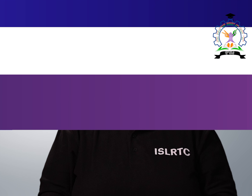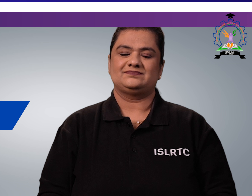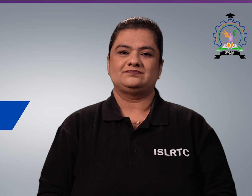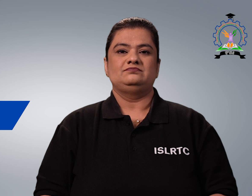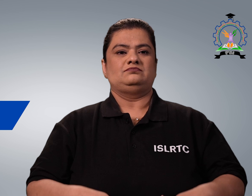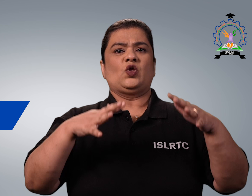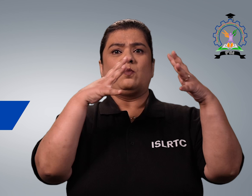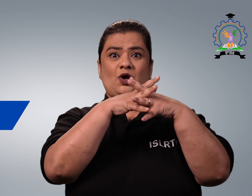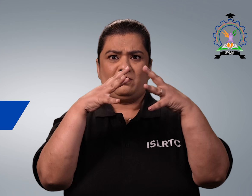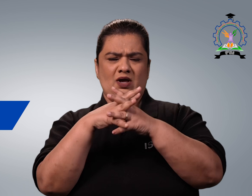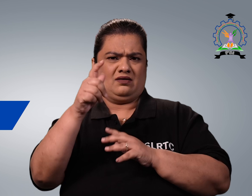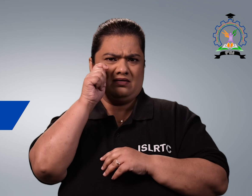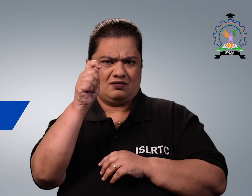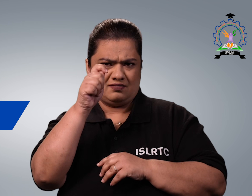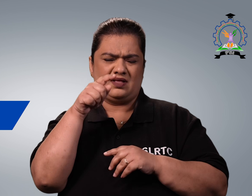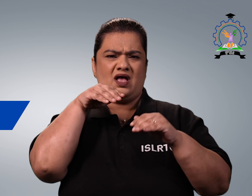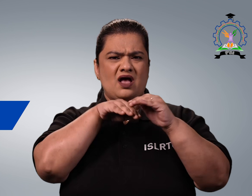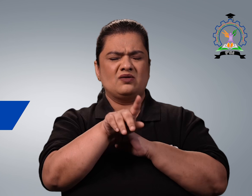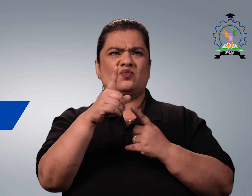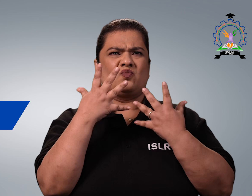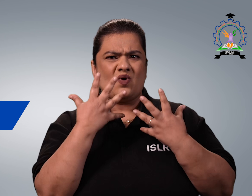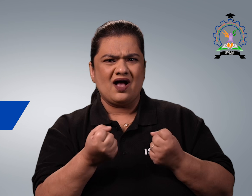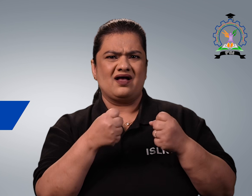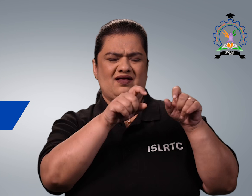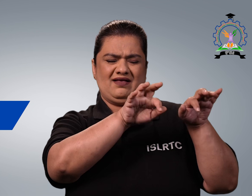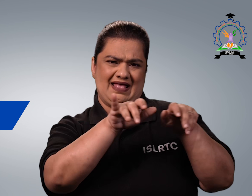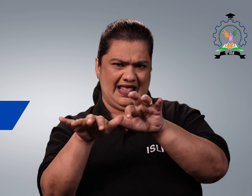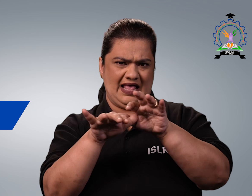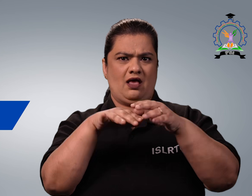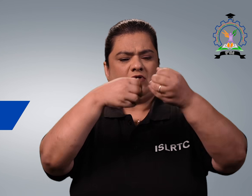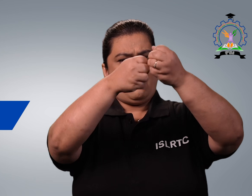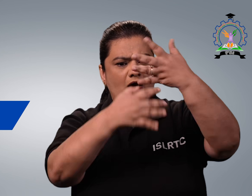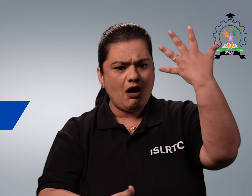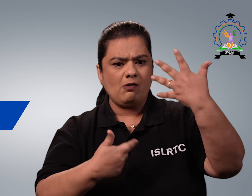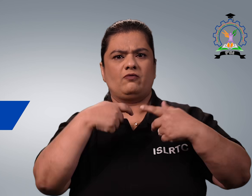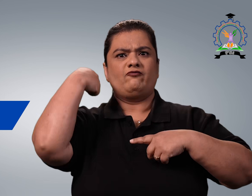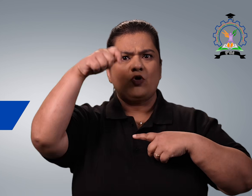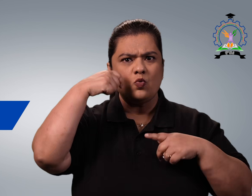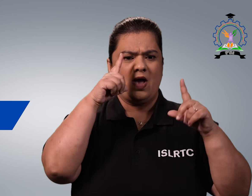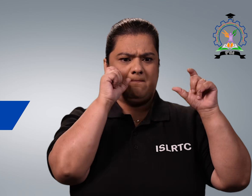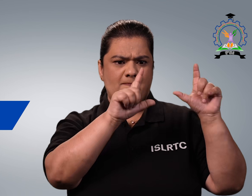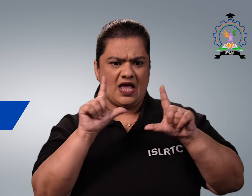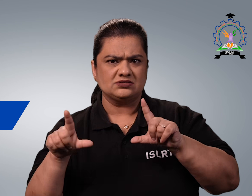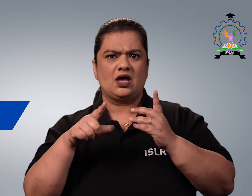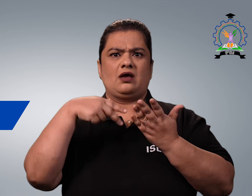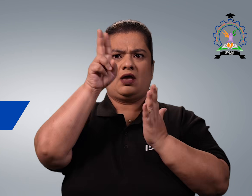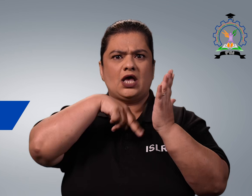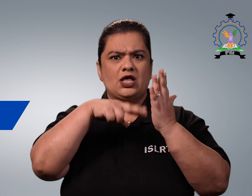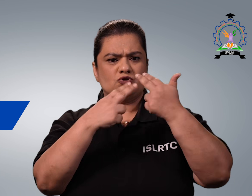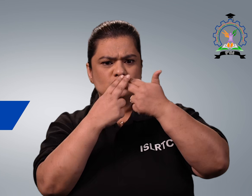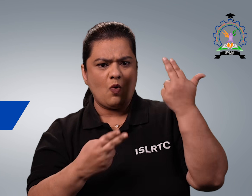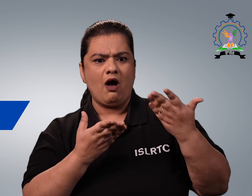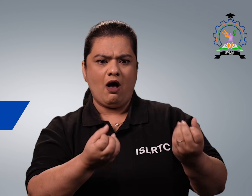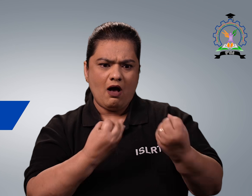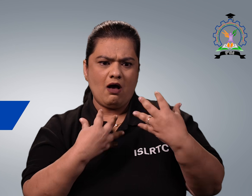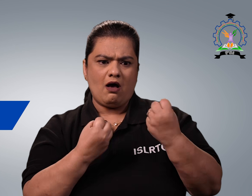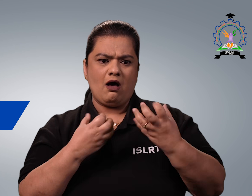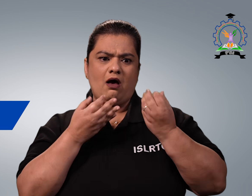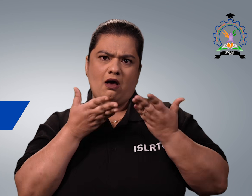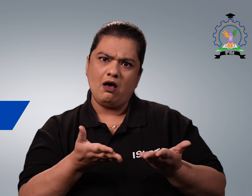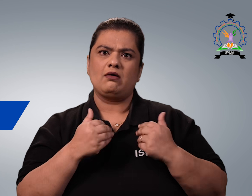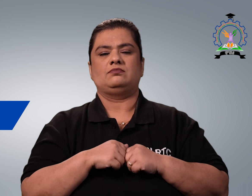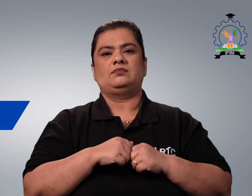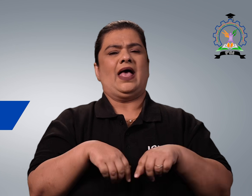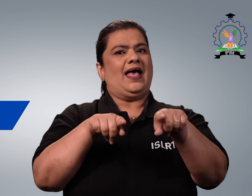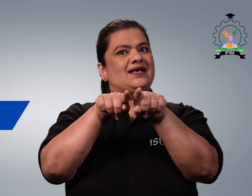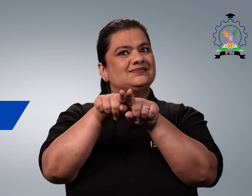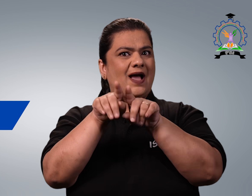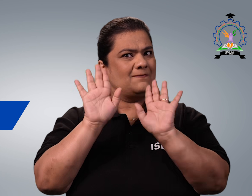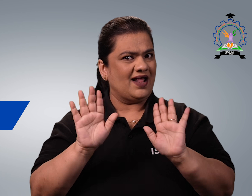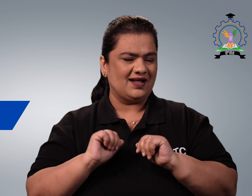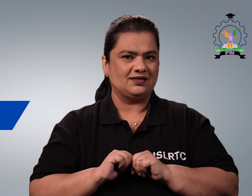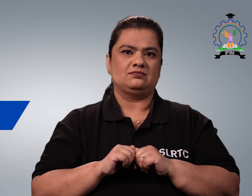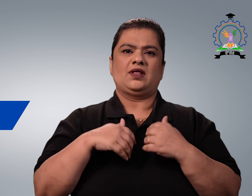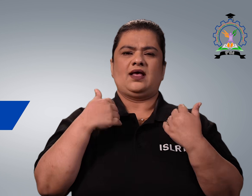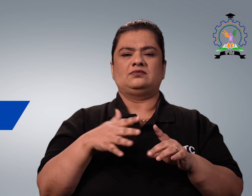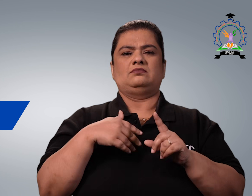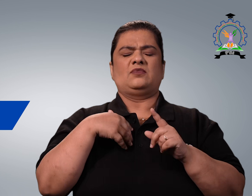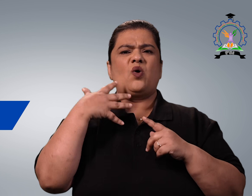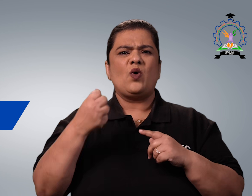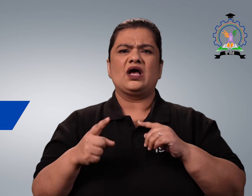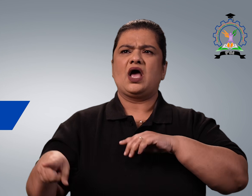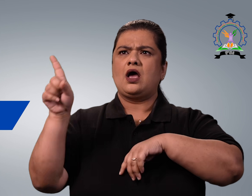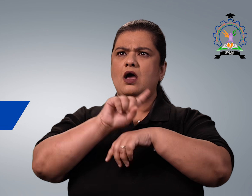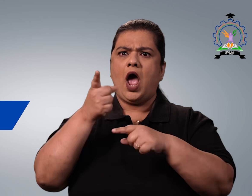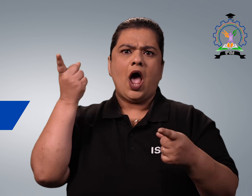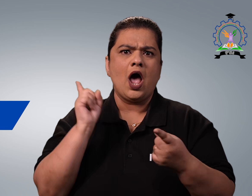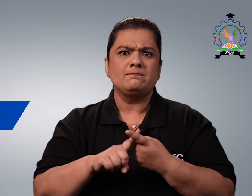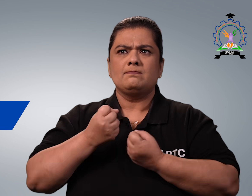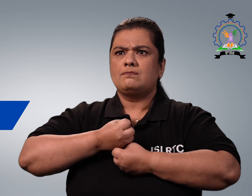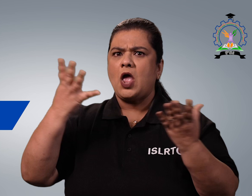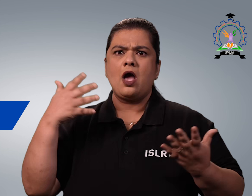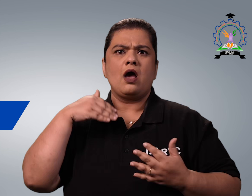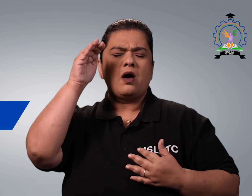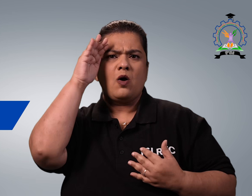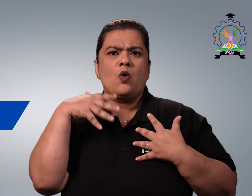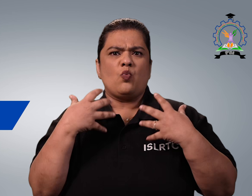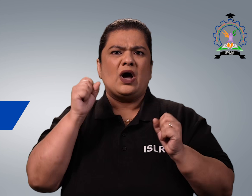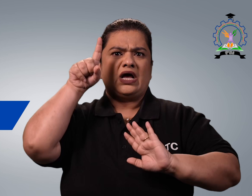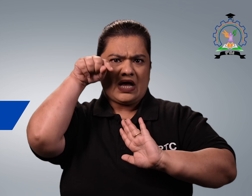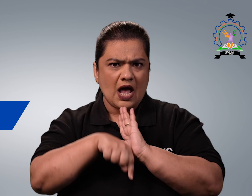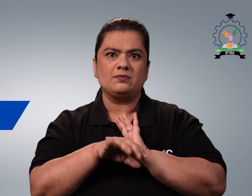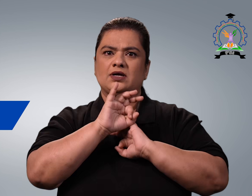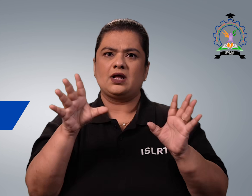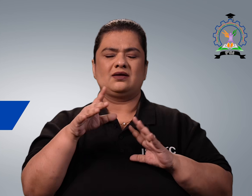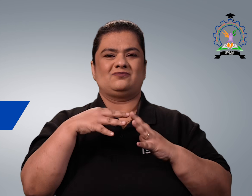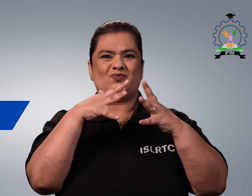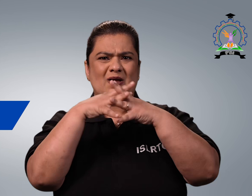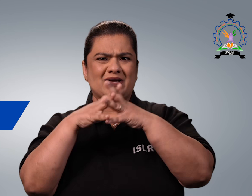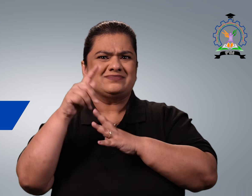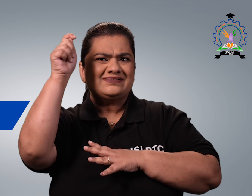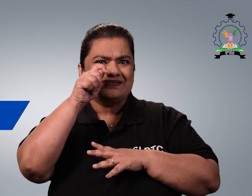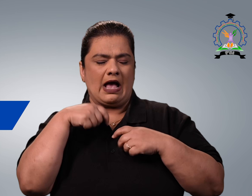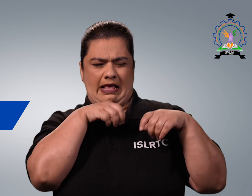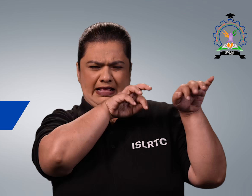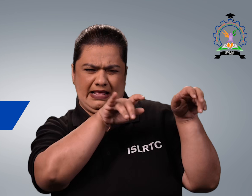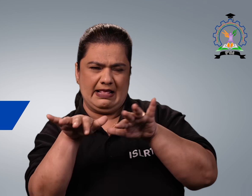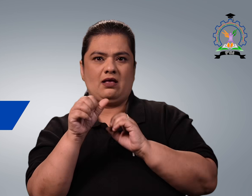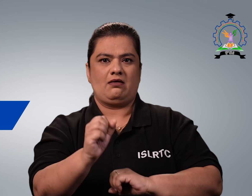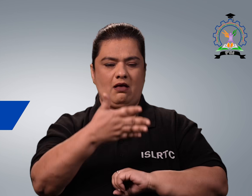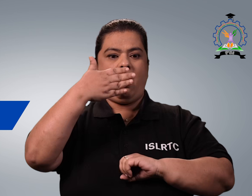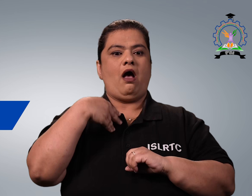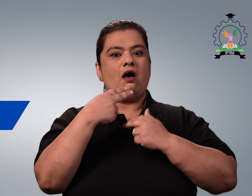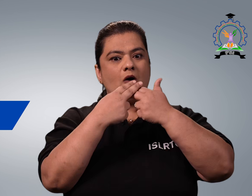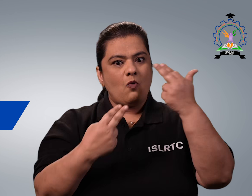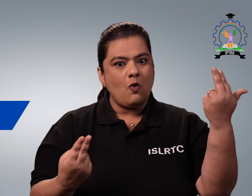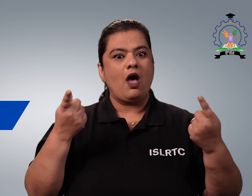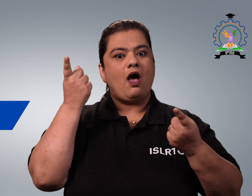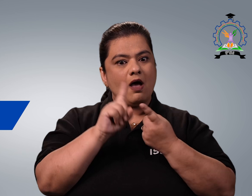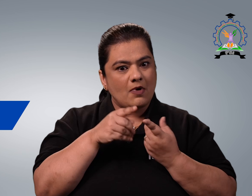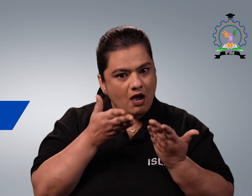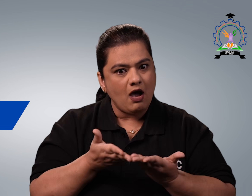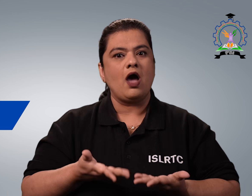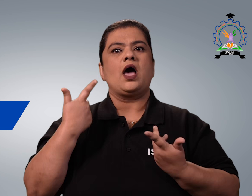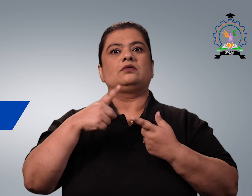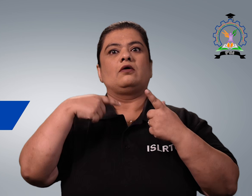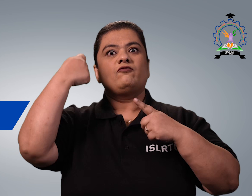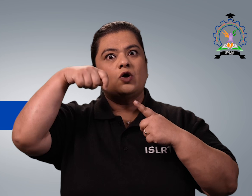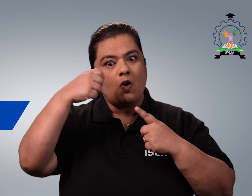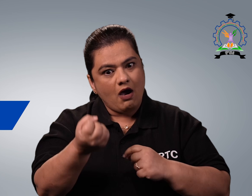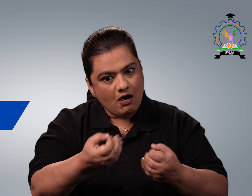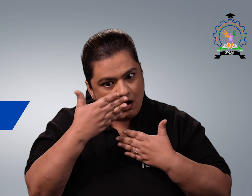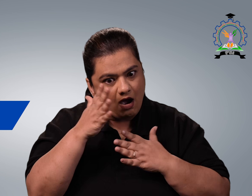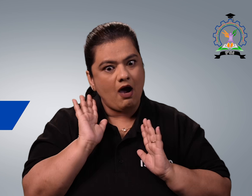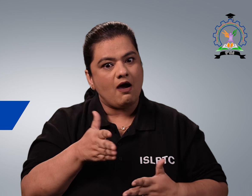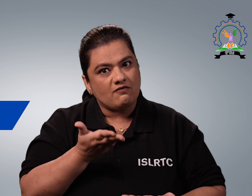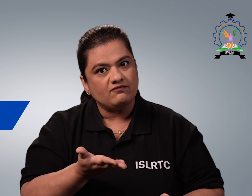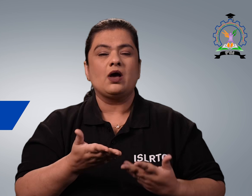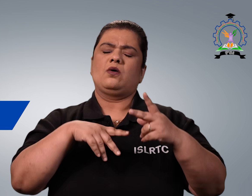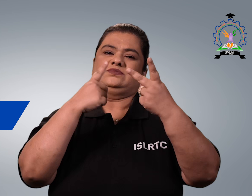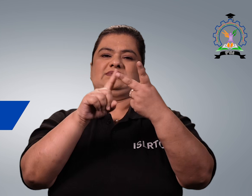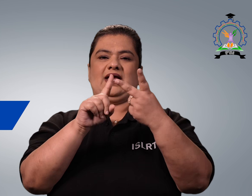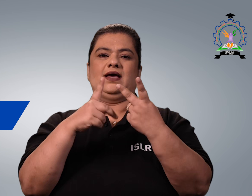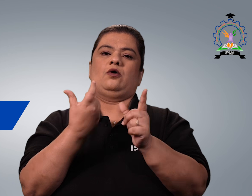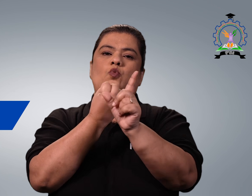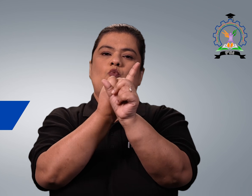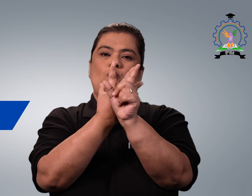It is a software designed to search for information in the form of text, videos, pictures, etc. on the World Wide Web. If you want to know the details of a bomb blast, you can search for it on a search engine. You'll find information about the incident as well as videos related to it.